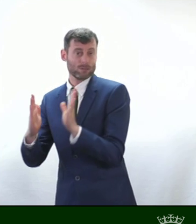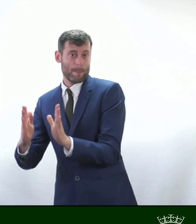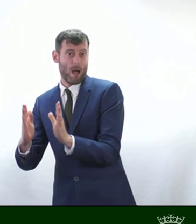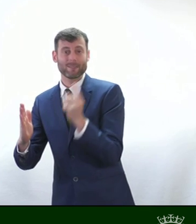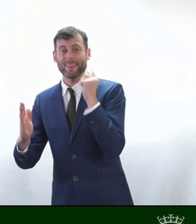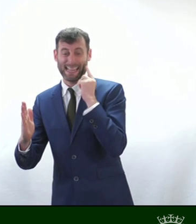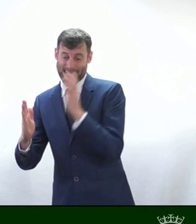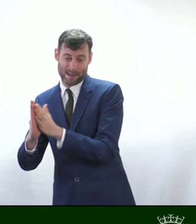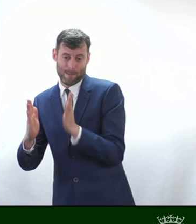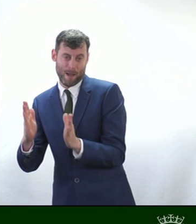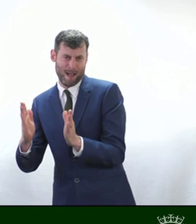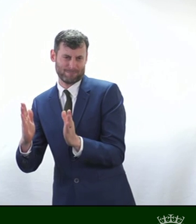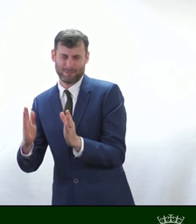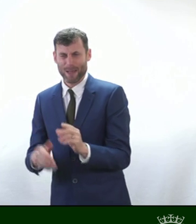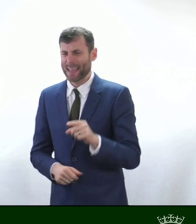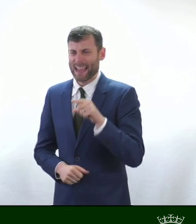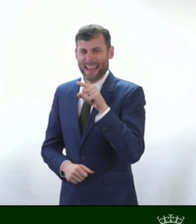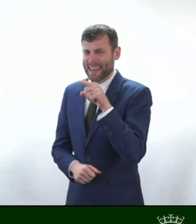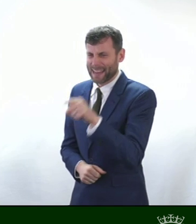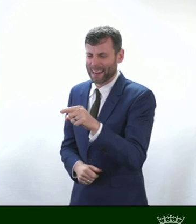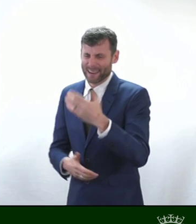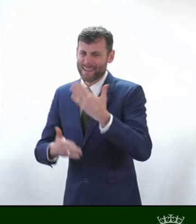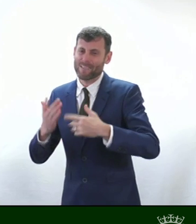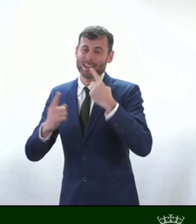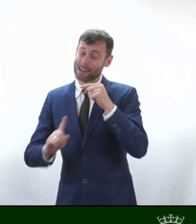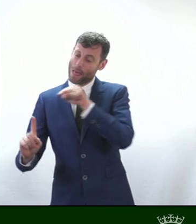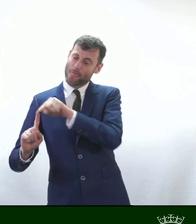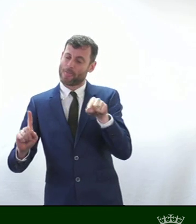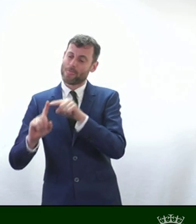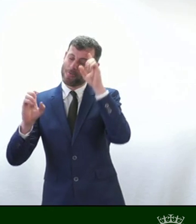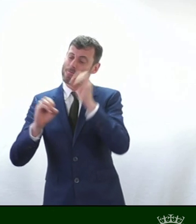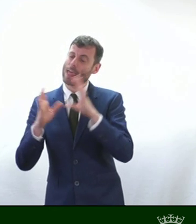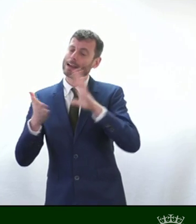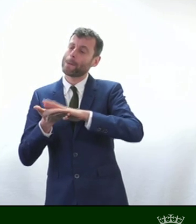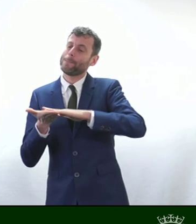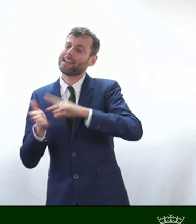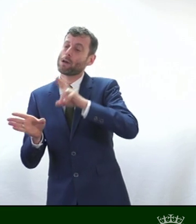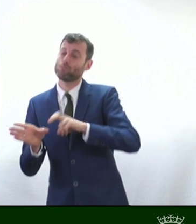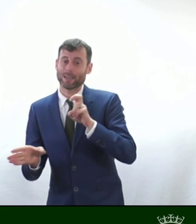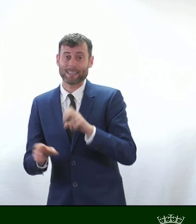I do not remember that being written on the bulldozer at the time.